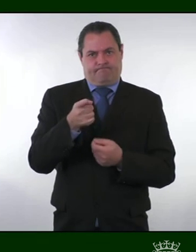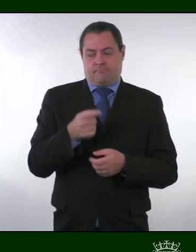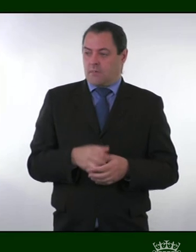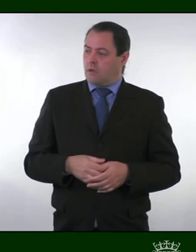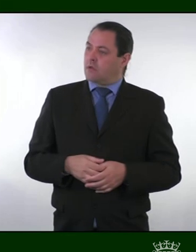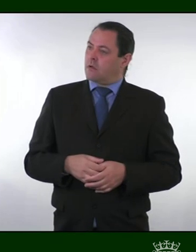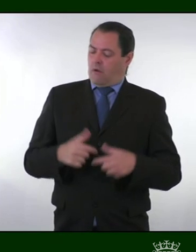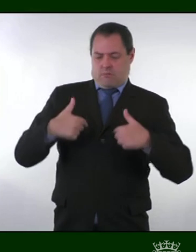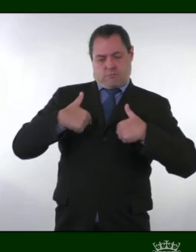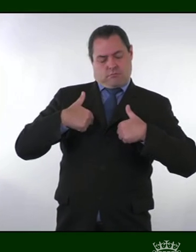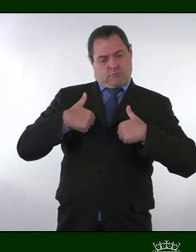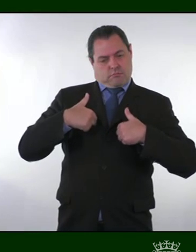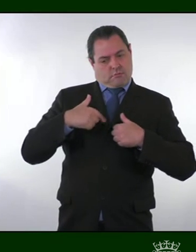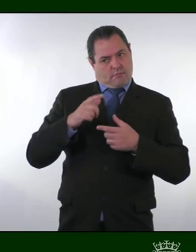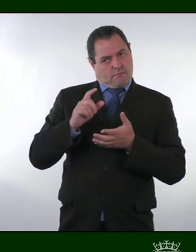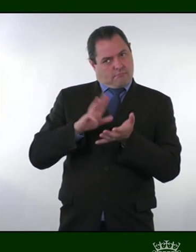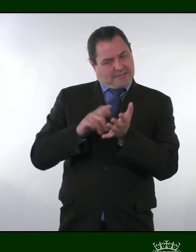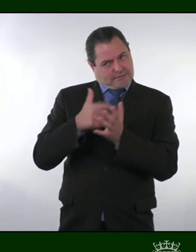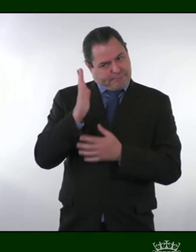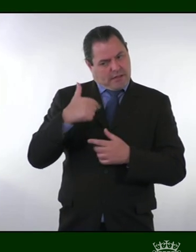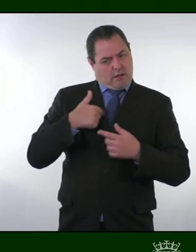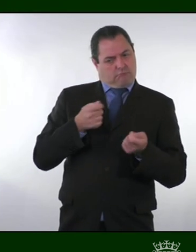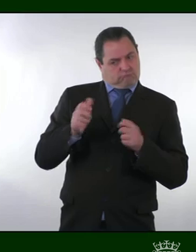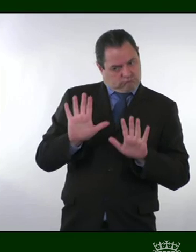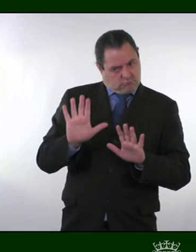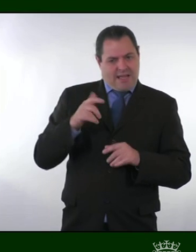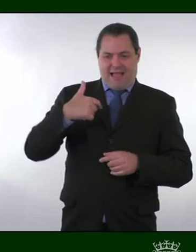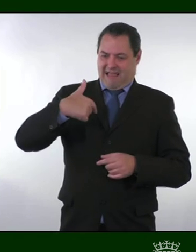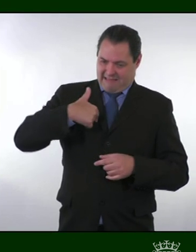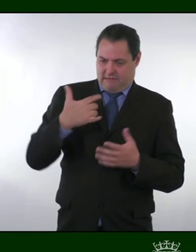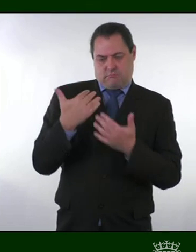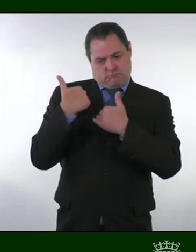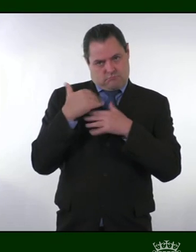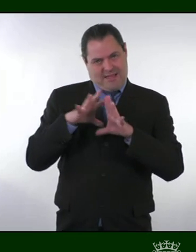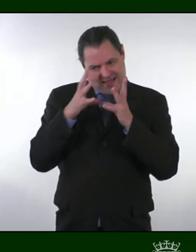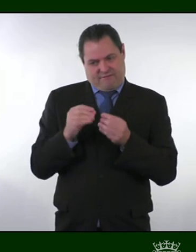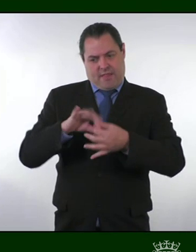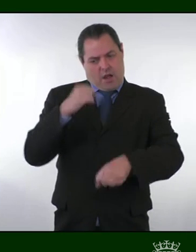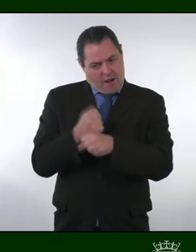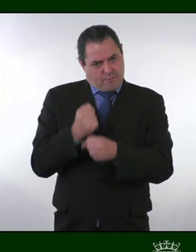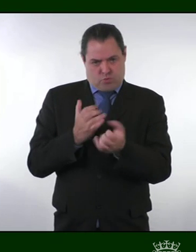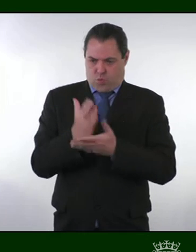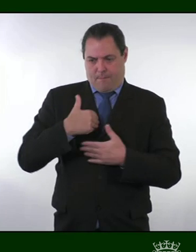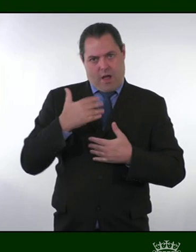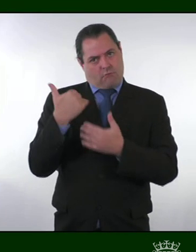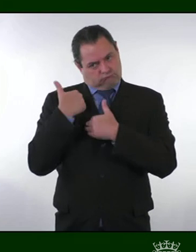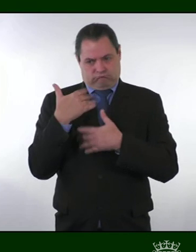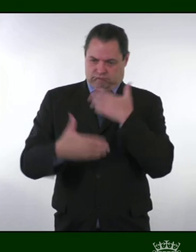I take full responsibility for everything that has happened under this Government throughout my period in office.